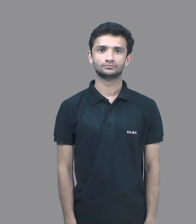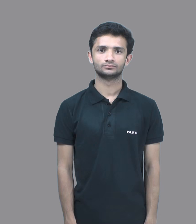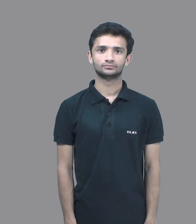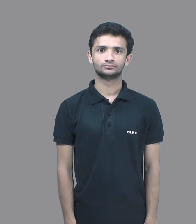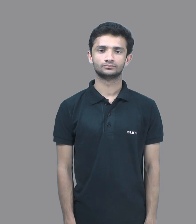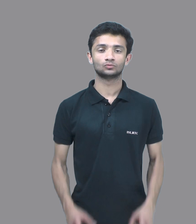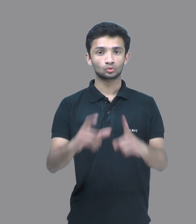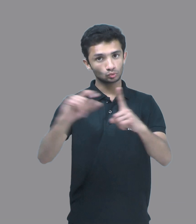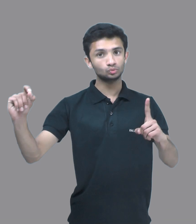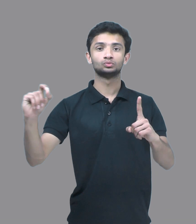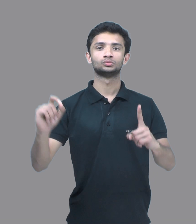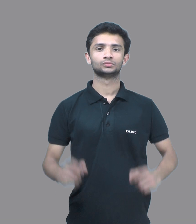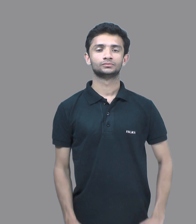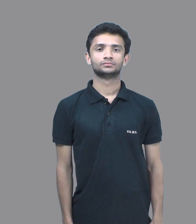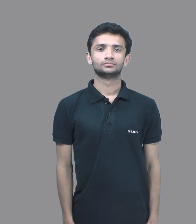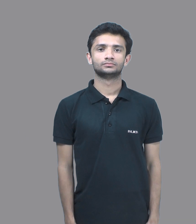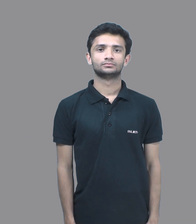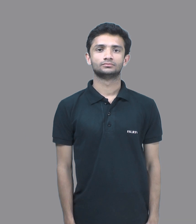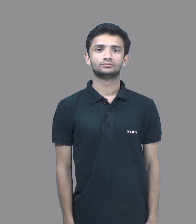Do